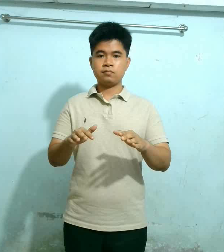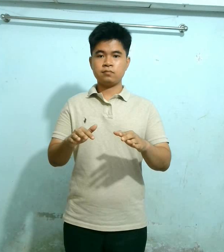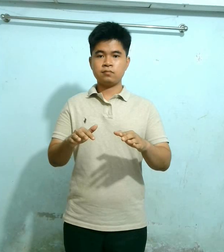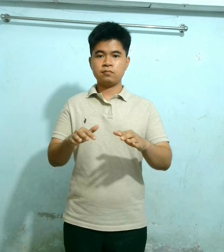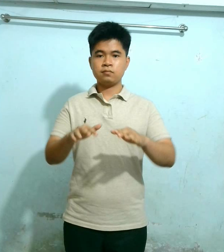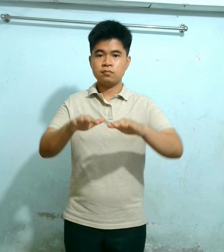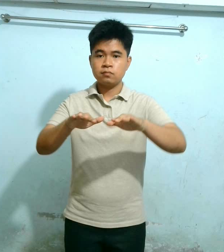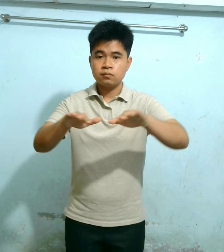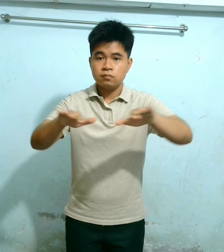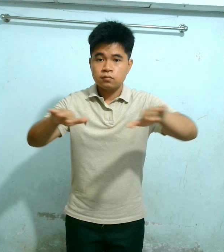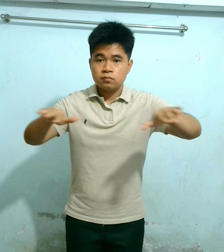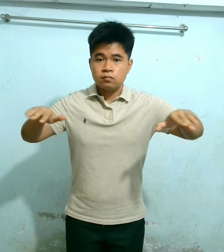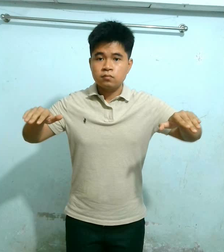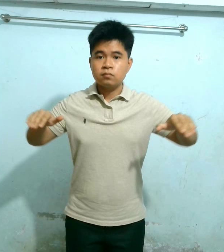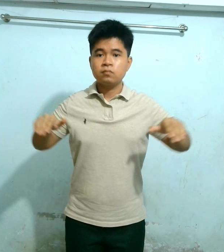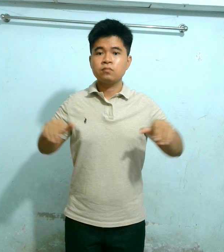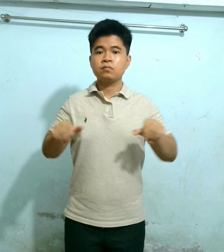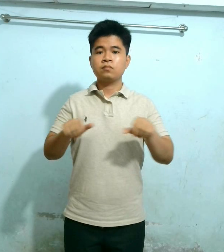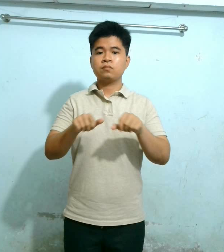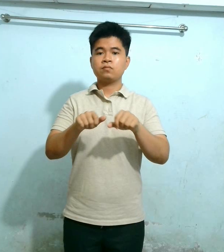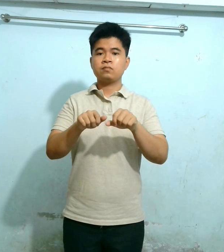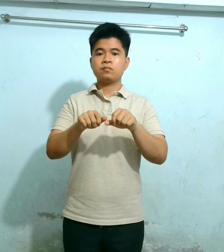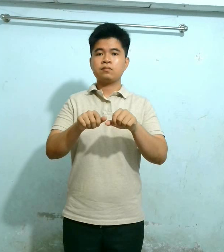boi